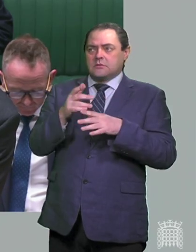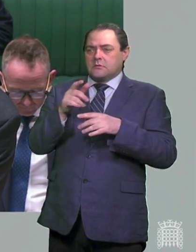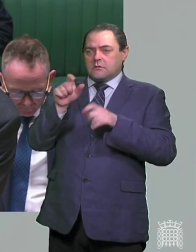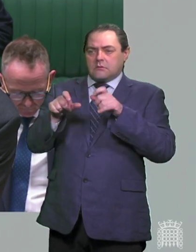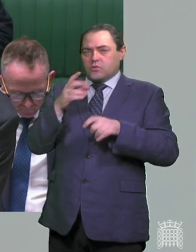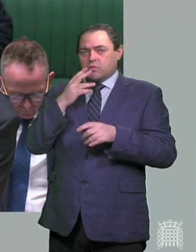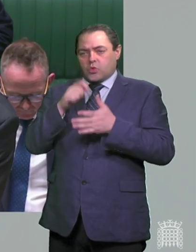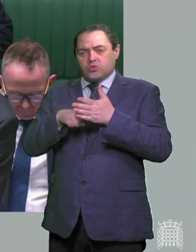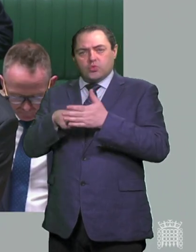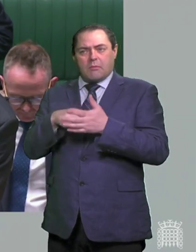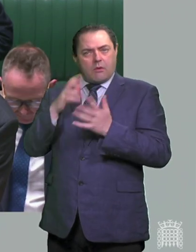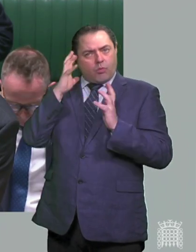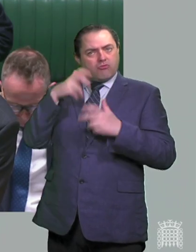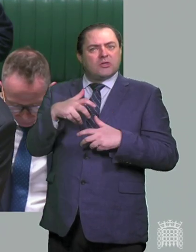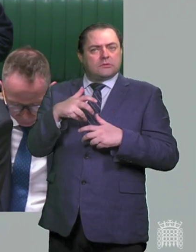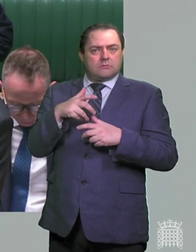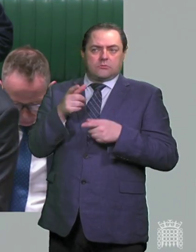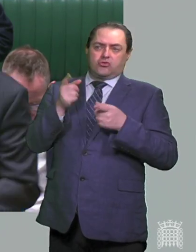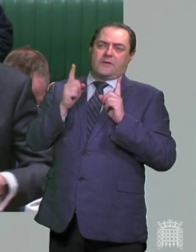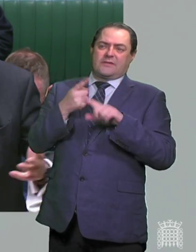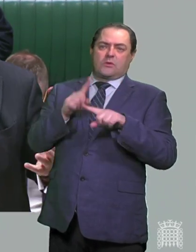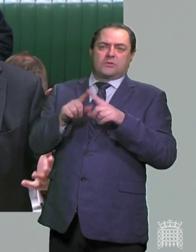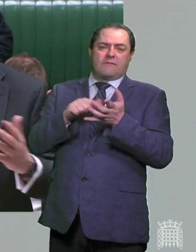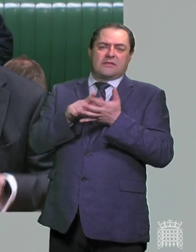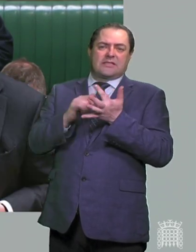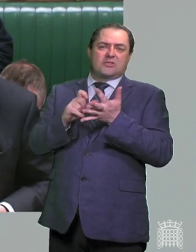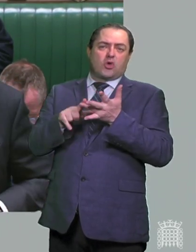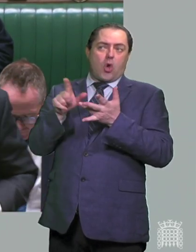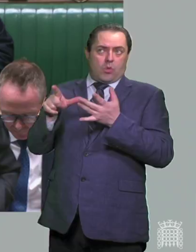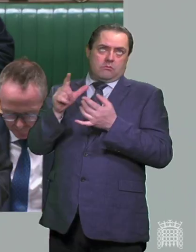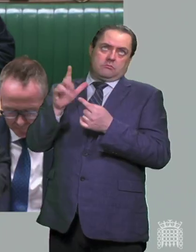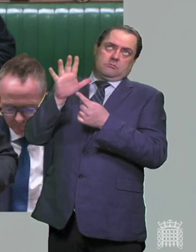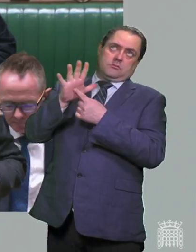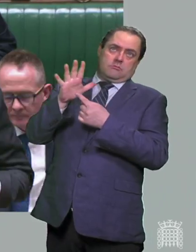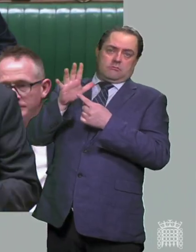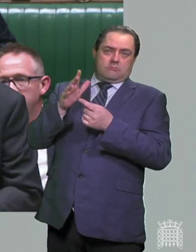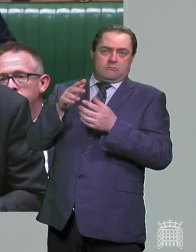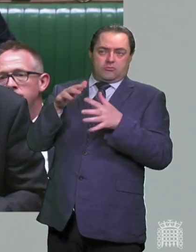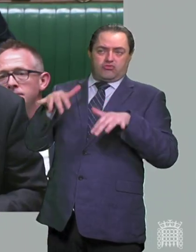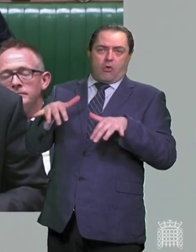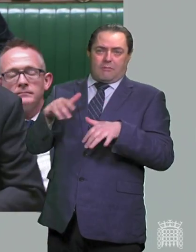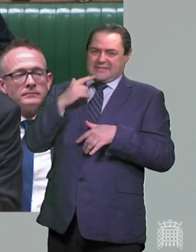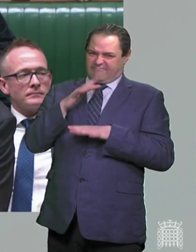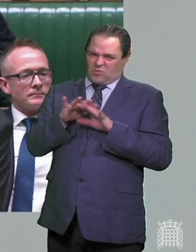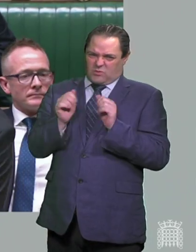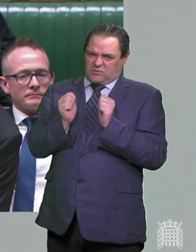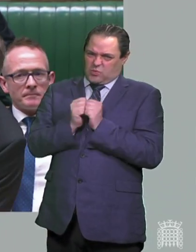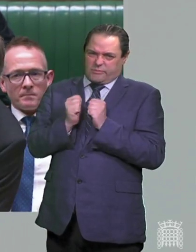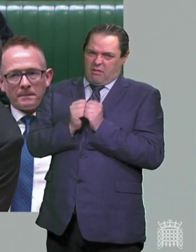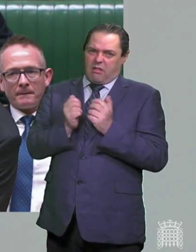Even the chief executive of Tesco, the UK’s largest retailer, said yesterday that it is not the right scheme and it is not fit for purpose.